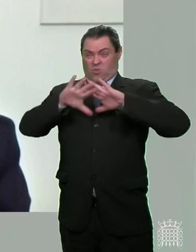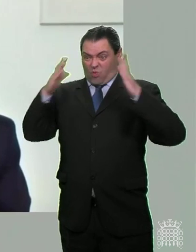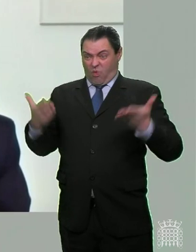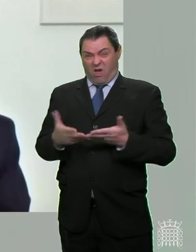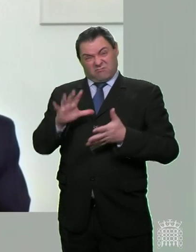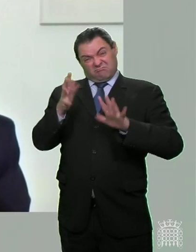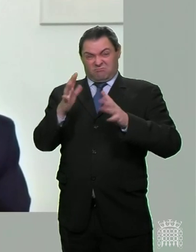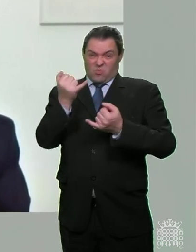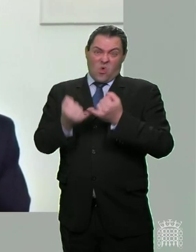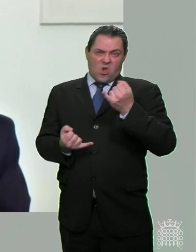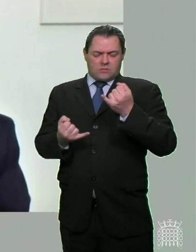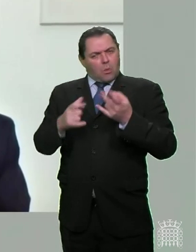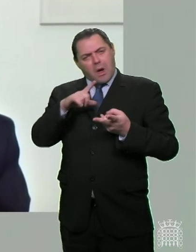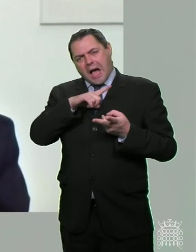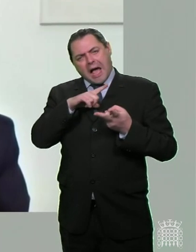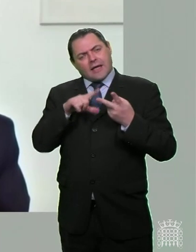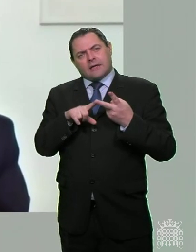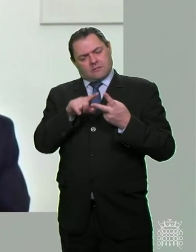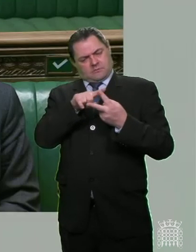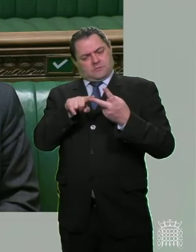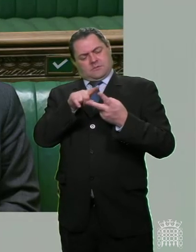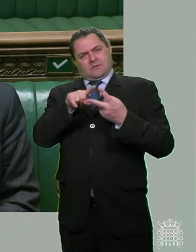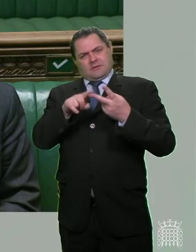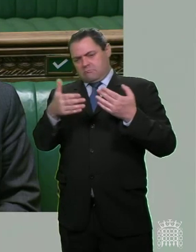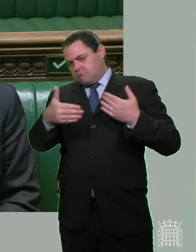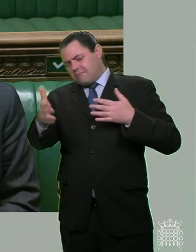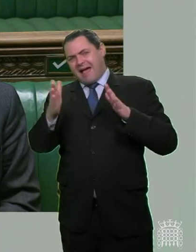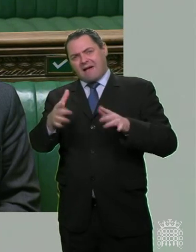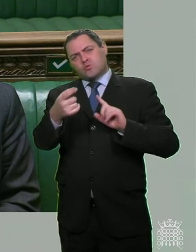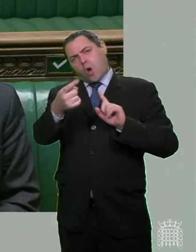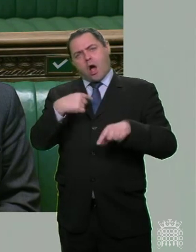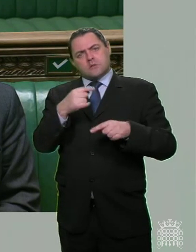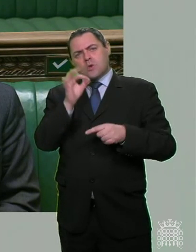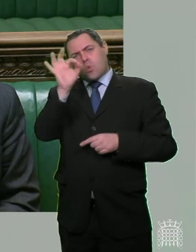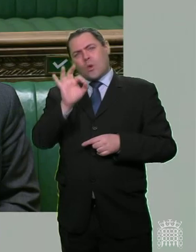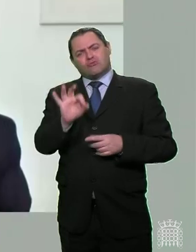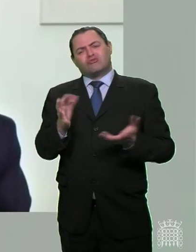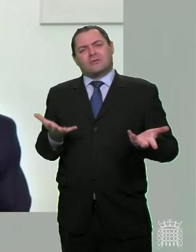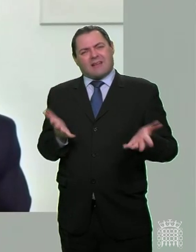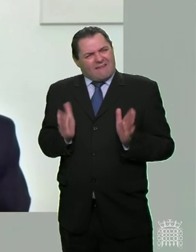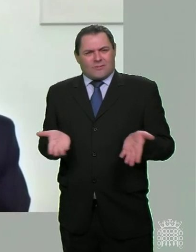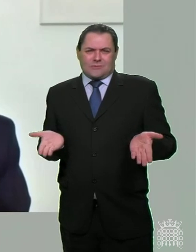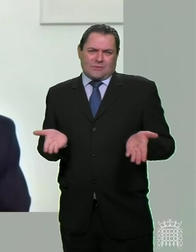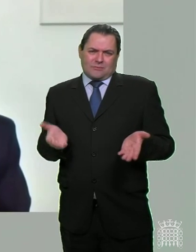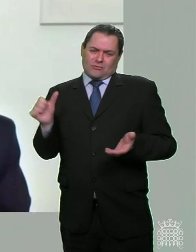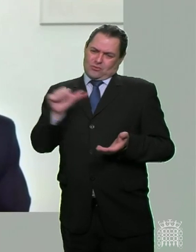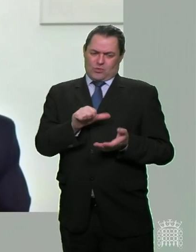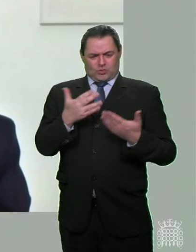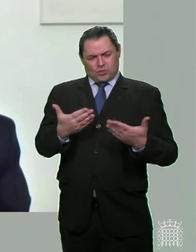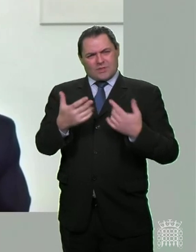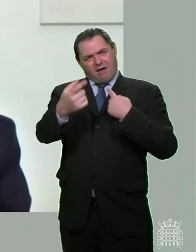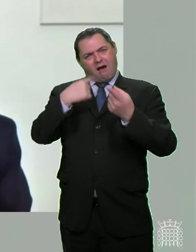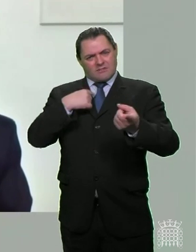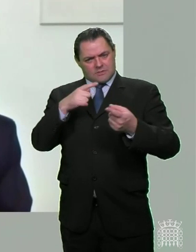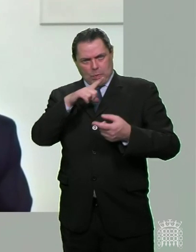The Prime Minister is going to have to answer that question one day and he should have the decency to answer it today.